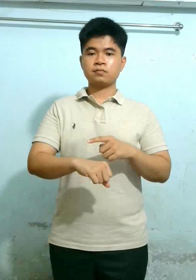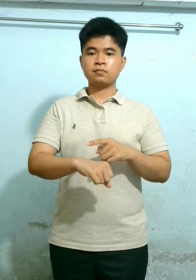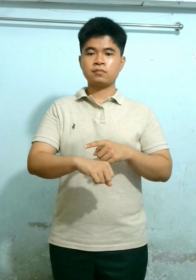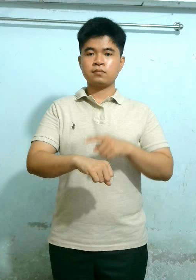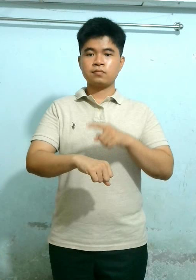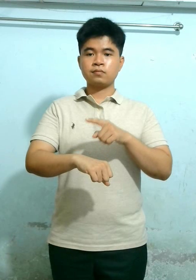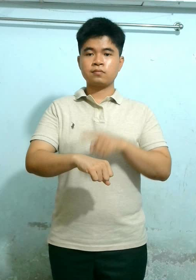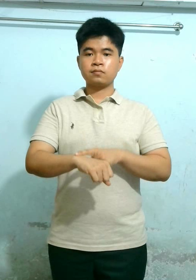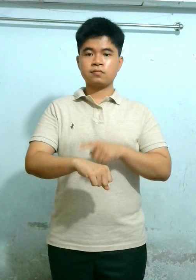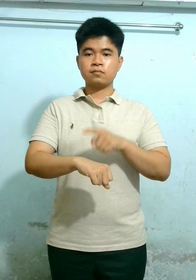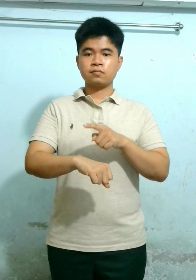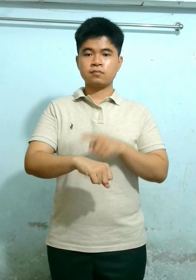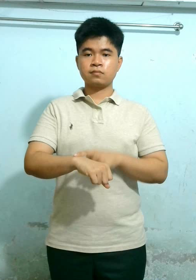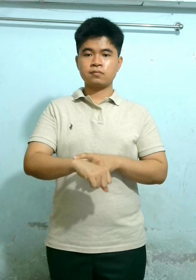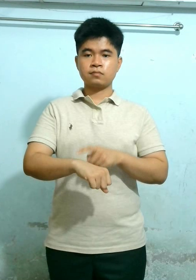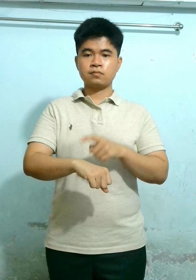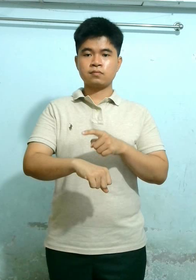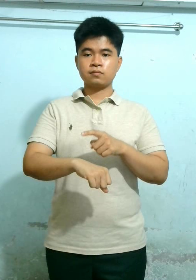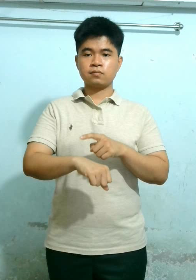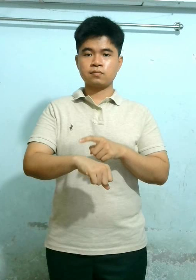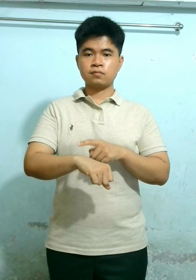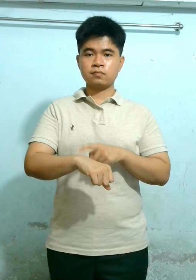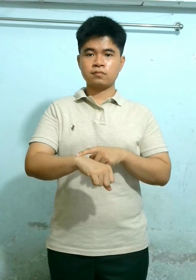gio